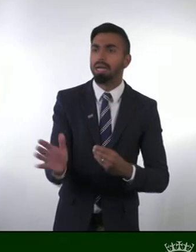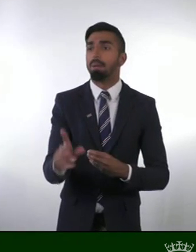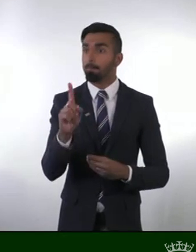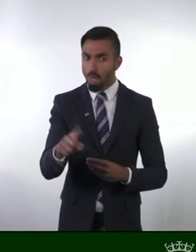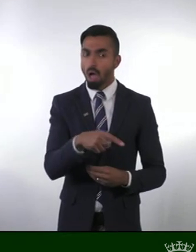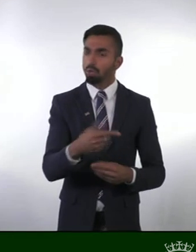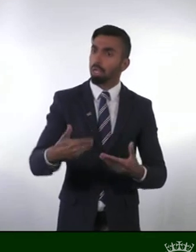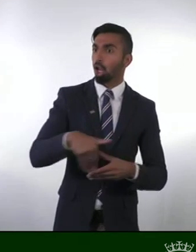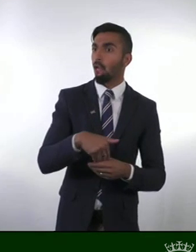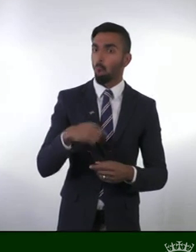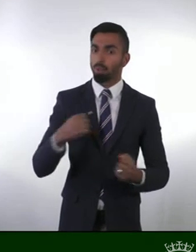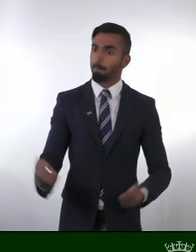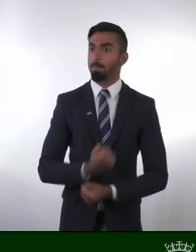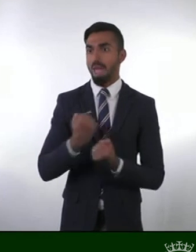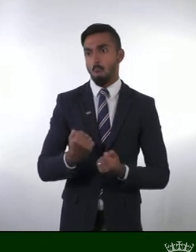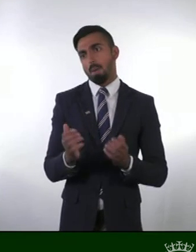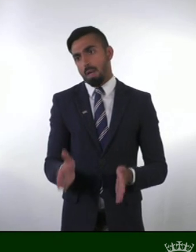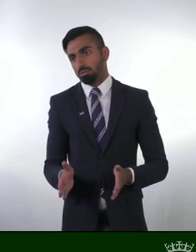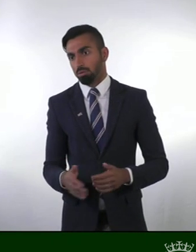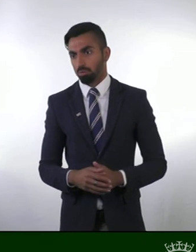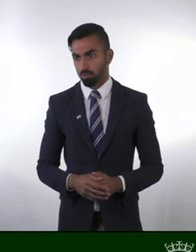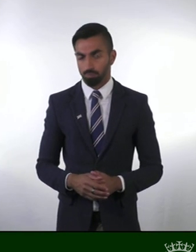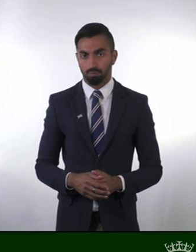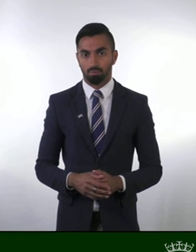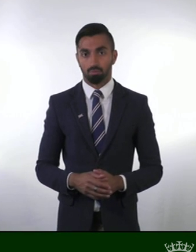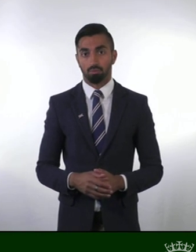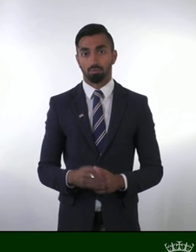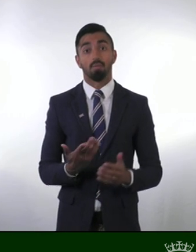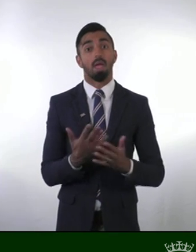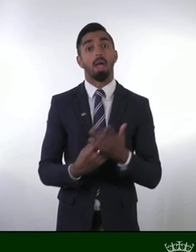We now head up to the county palatine of Lancashire, with Mark Menzies.